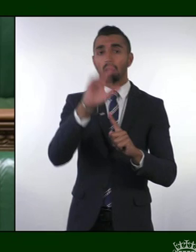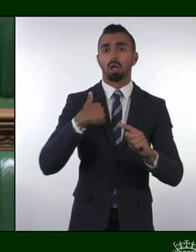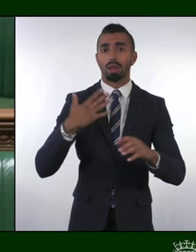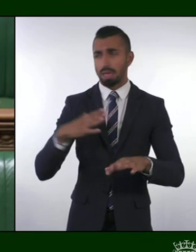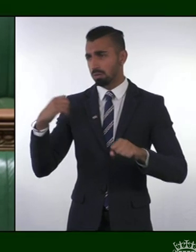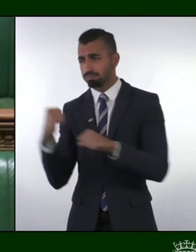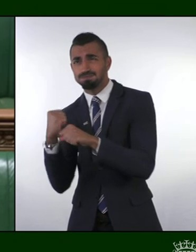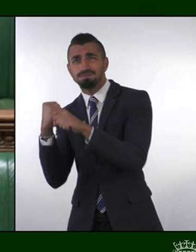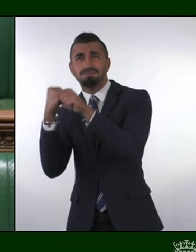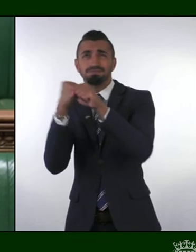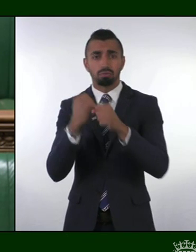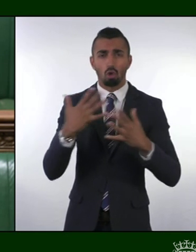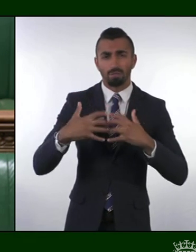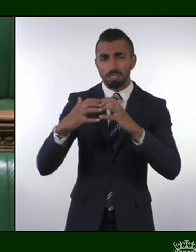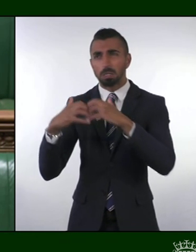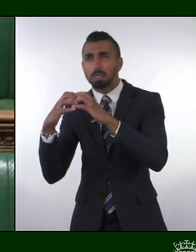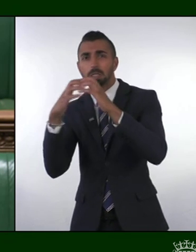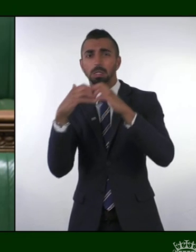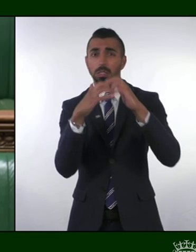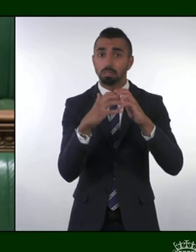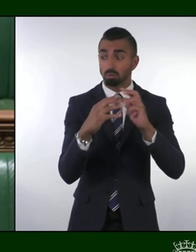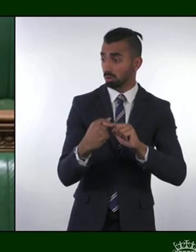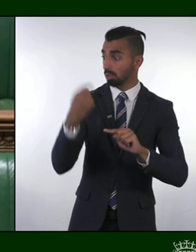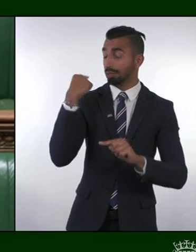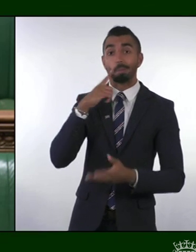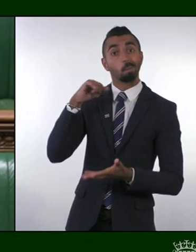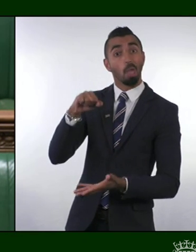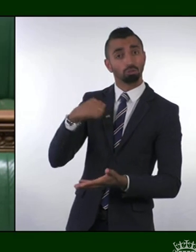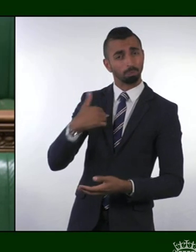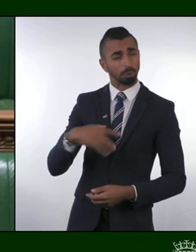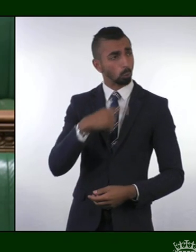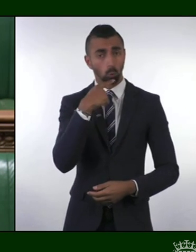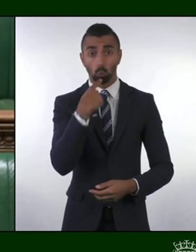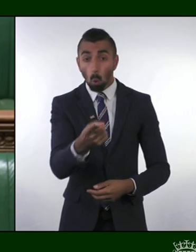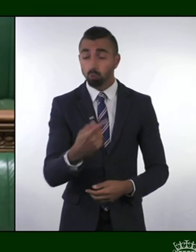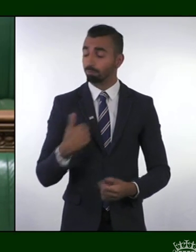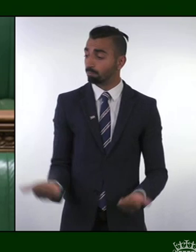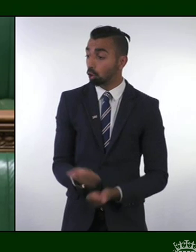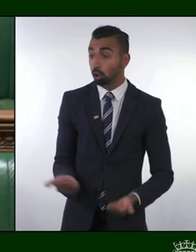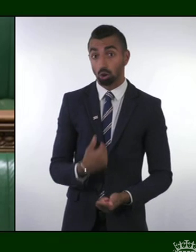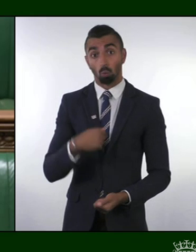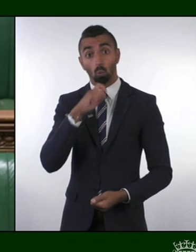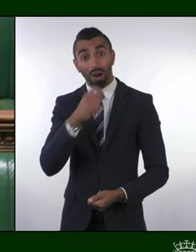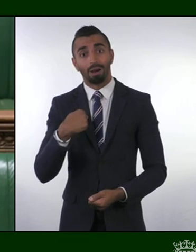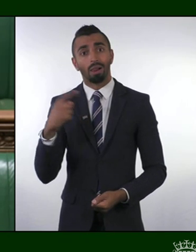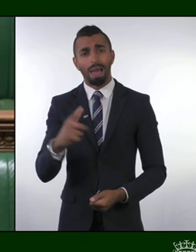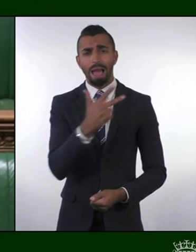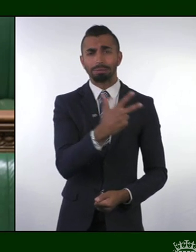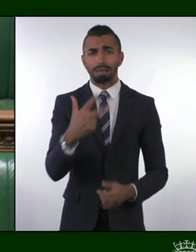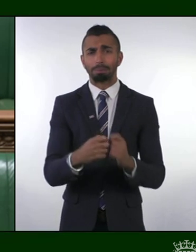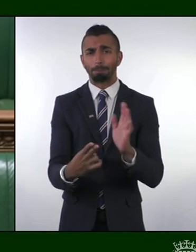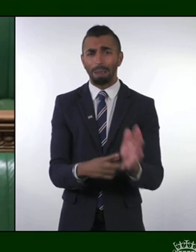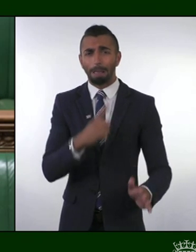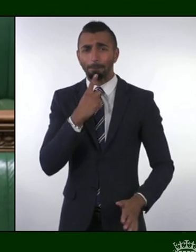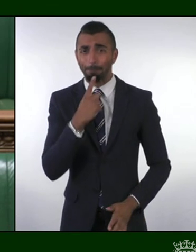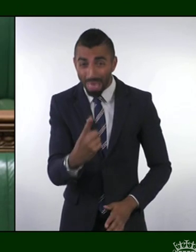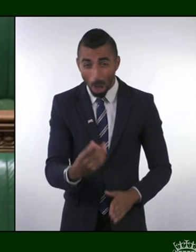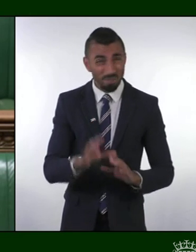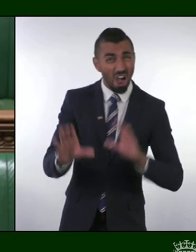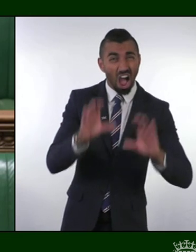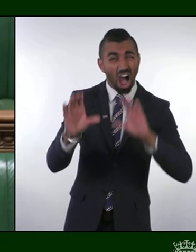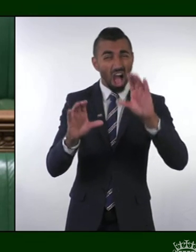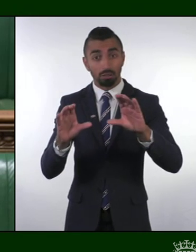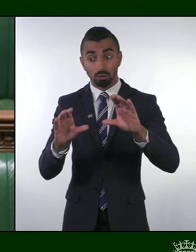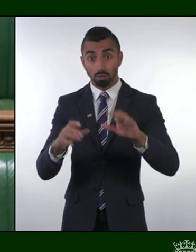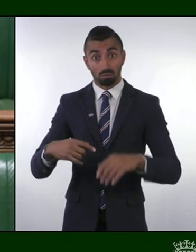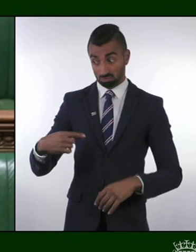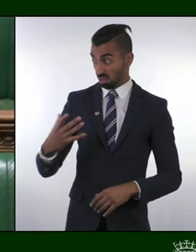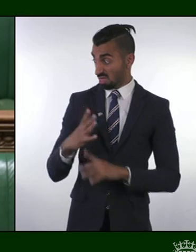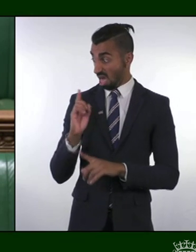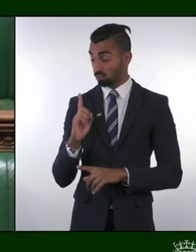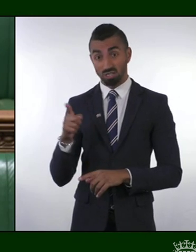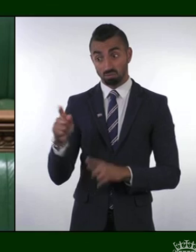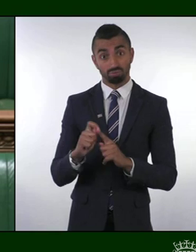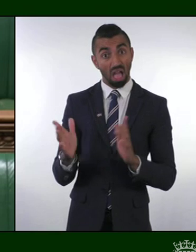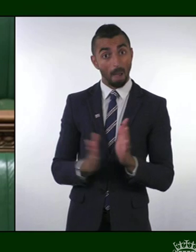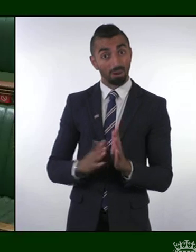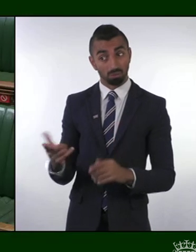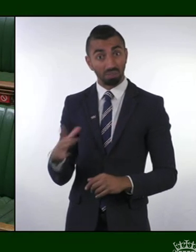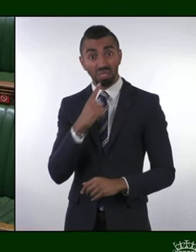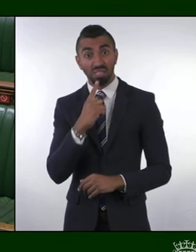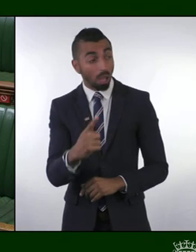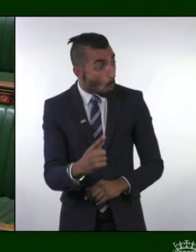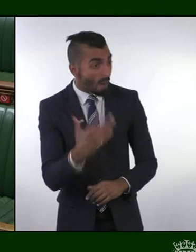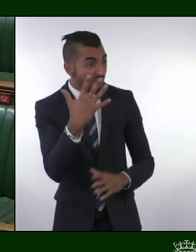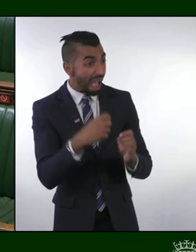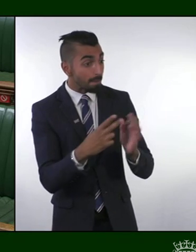In the Budget, I announced £88 billion of capital funding this year, and last week the Prime Minister announced our plans to accelerate £5 billion of additional investment projects.